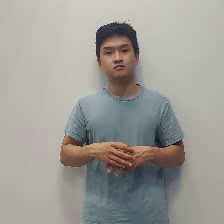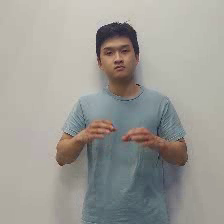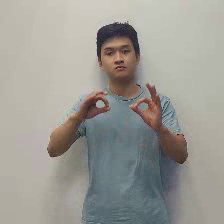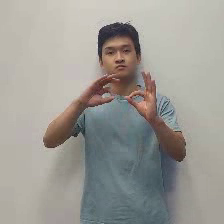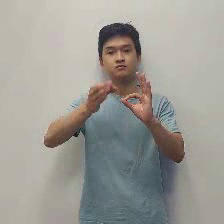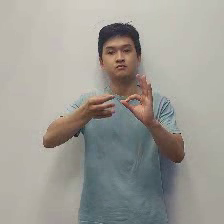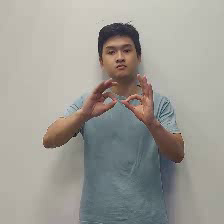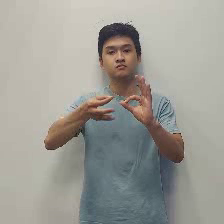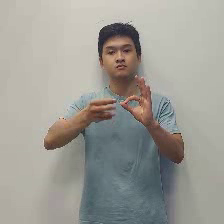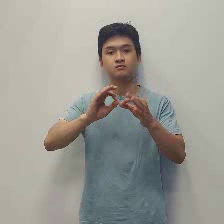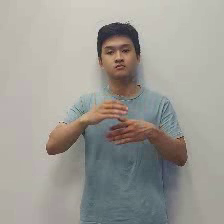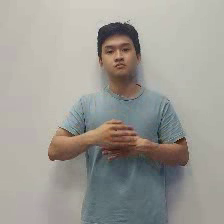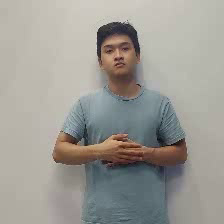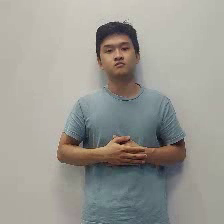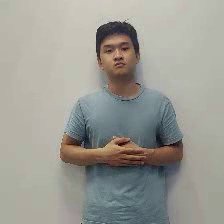Rau